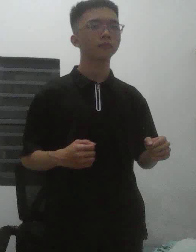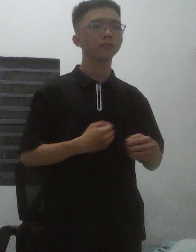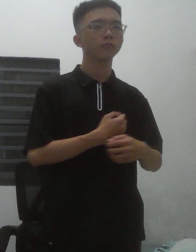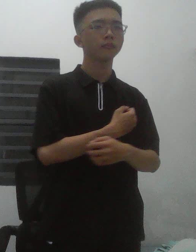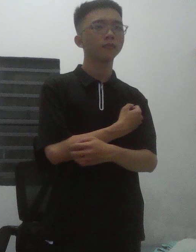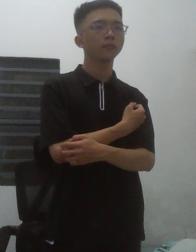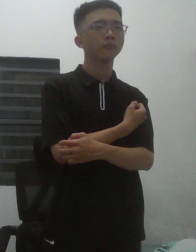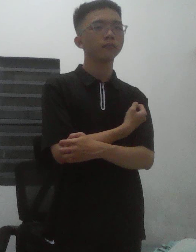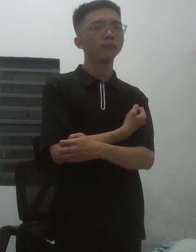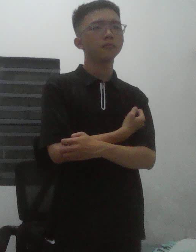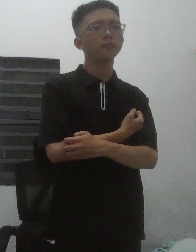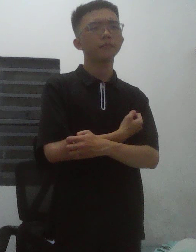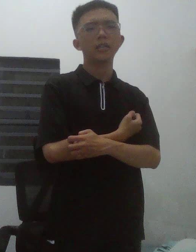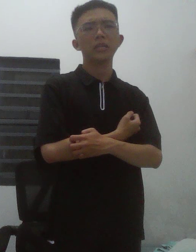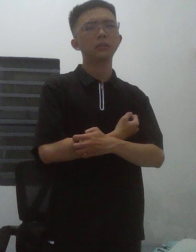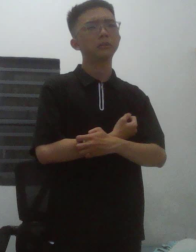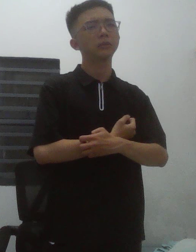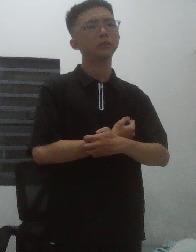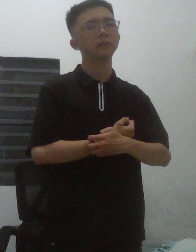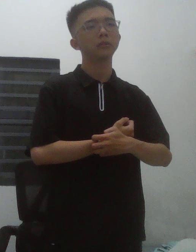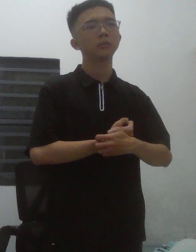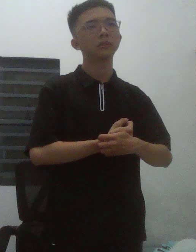ngheo